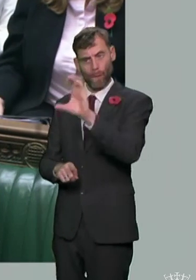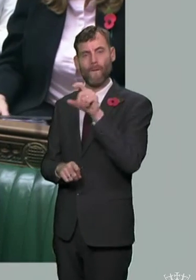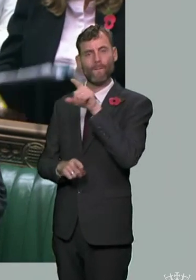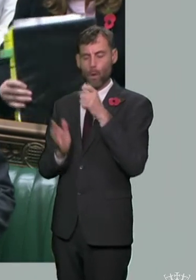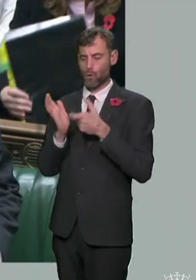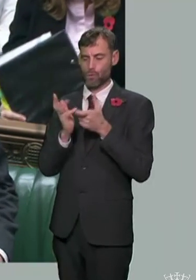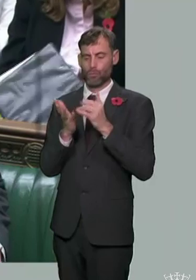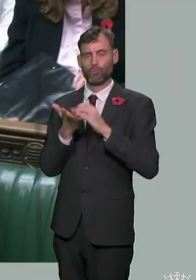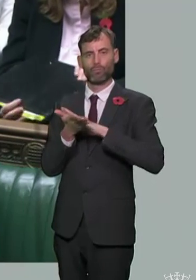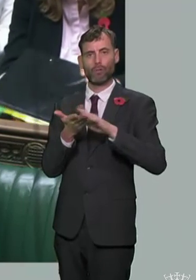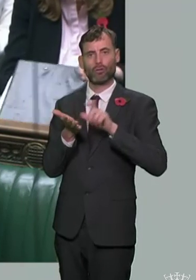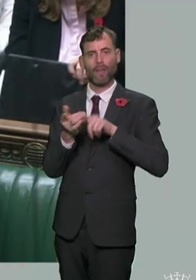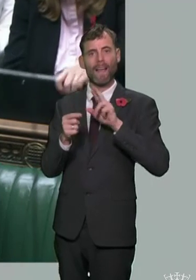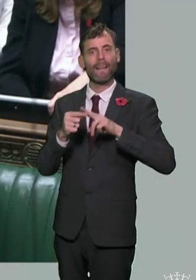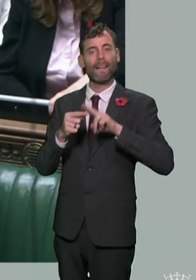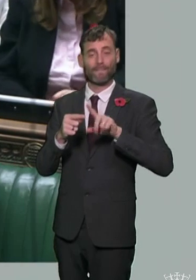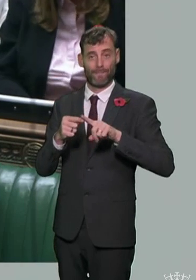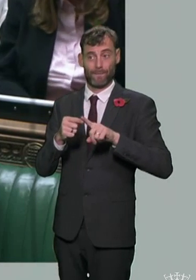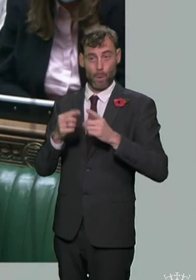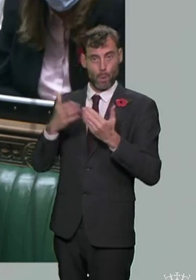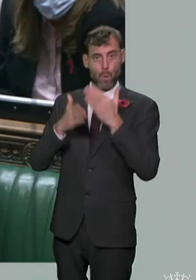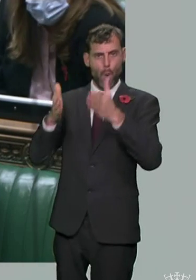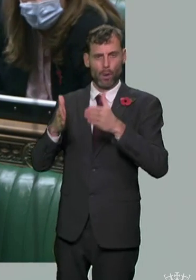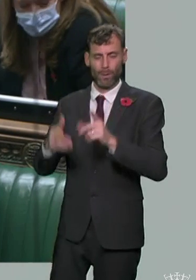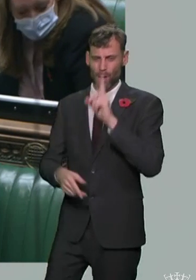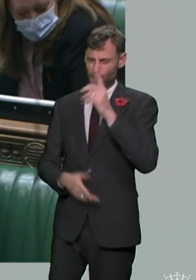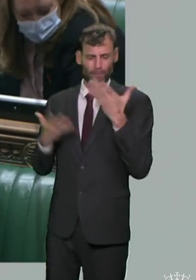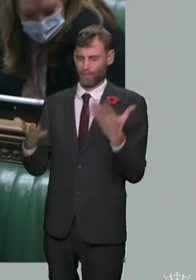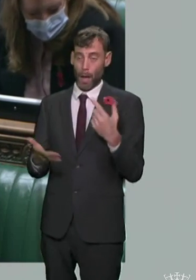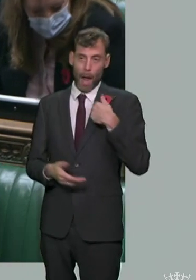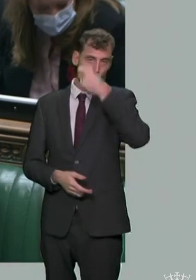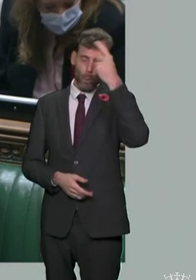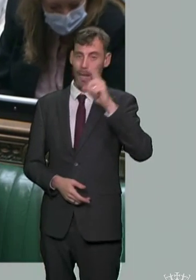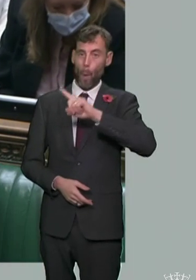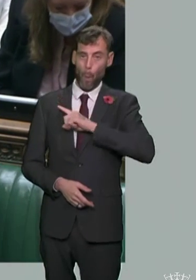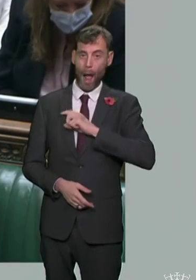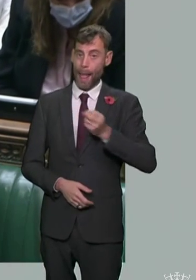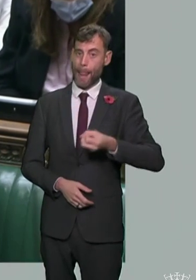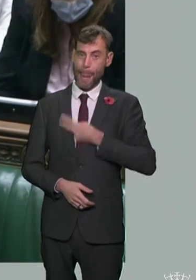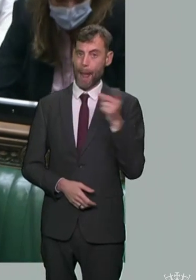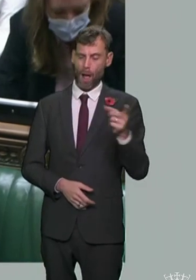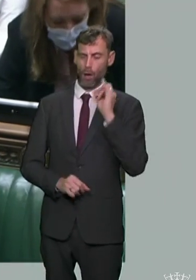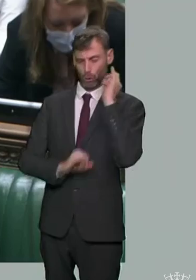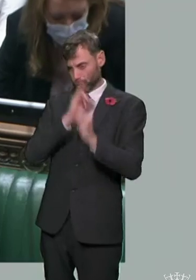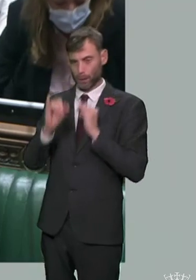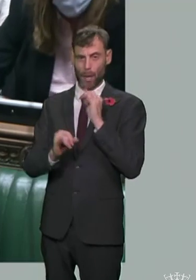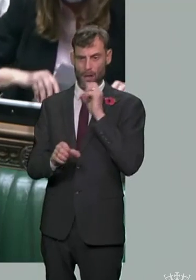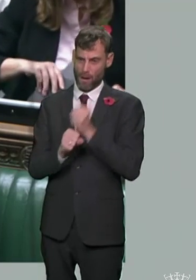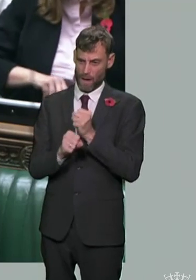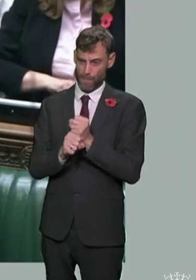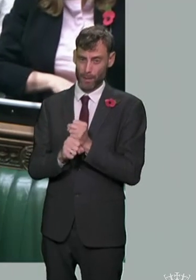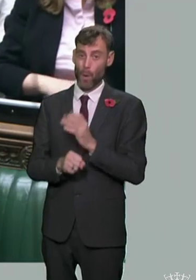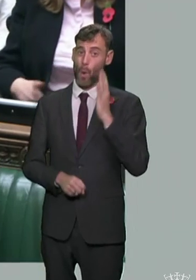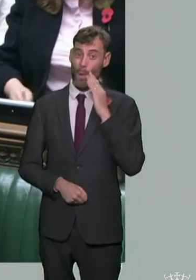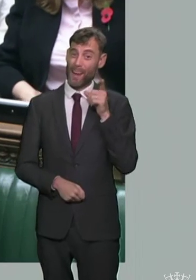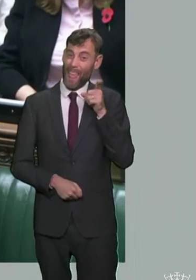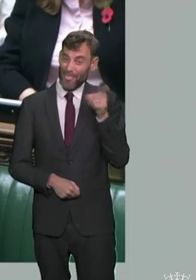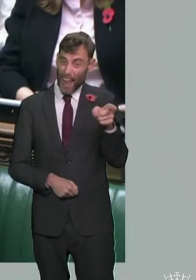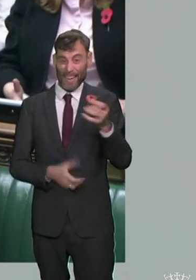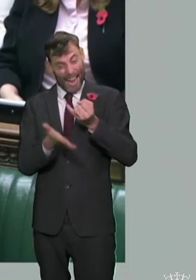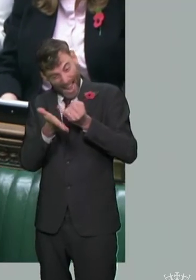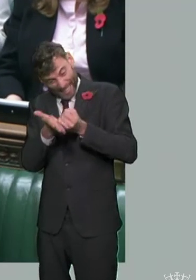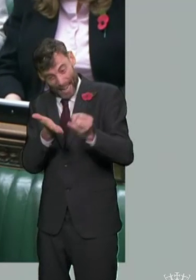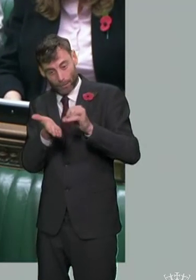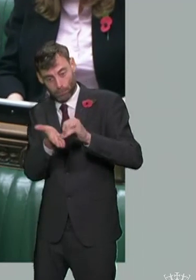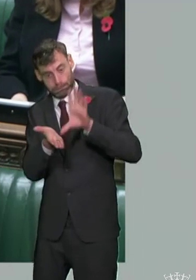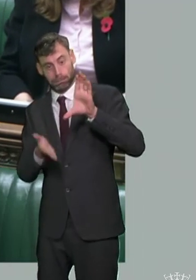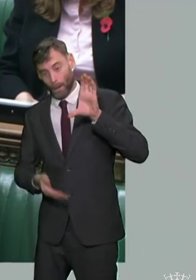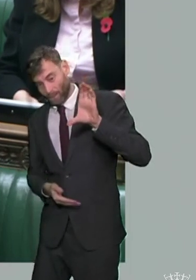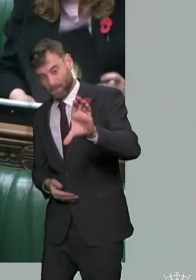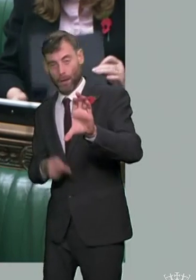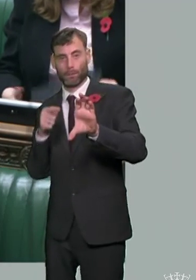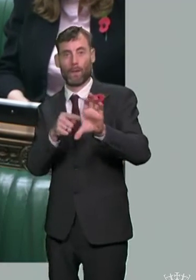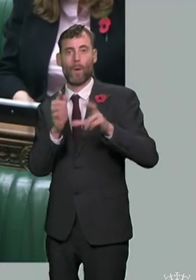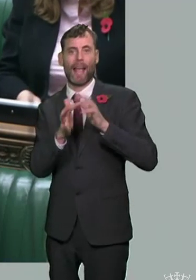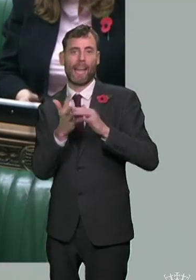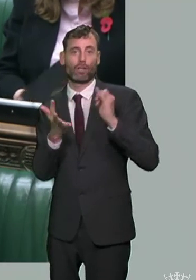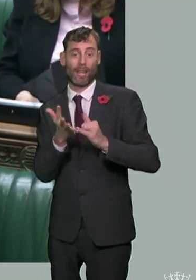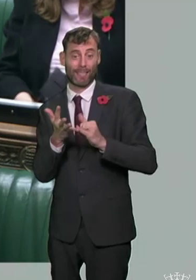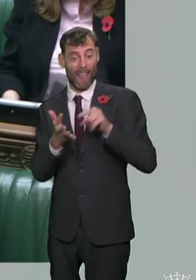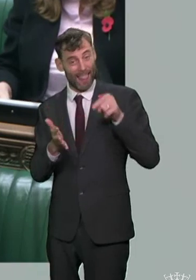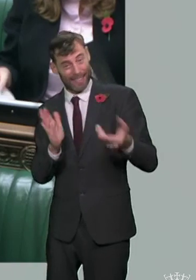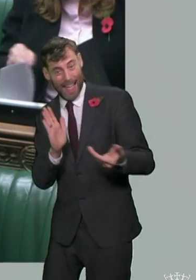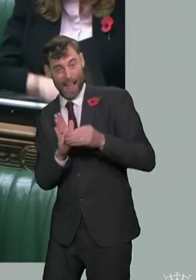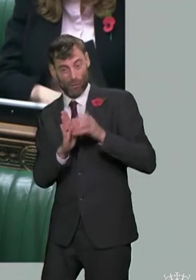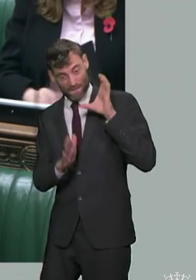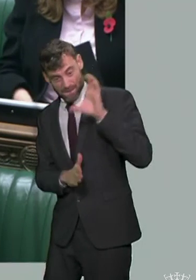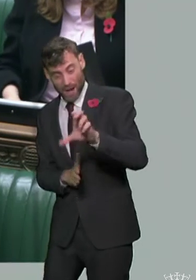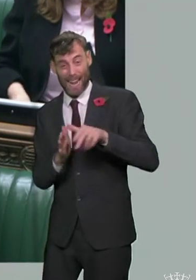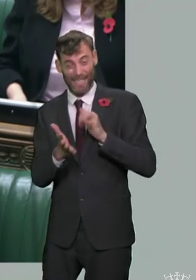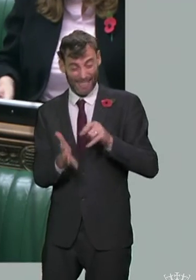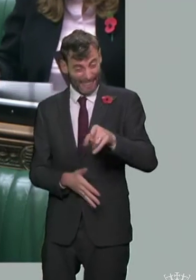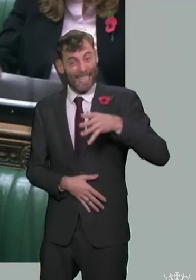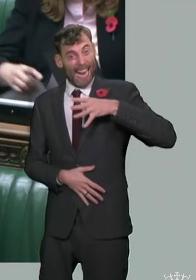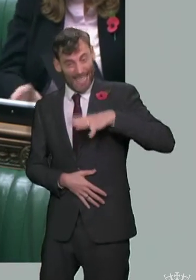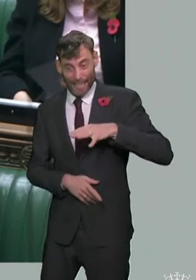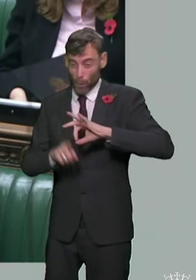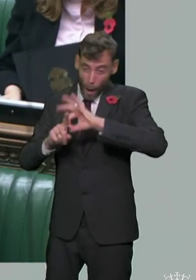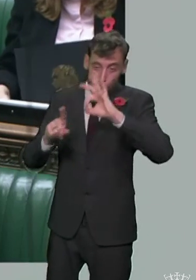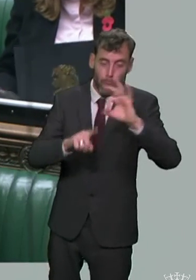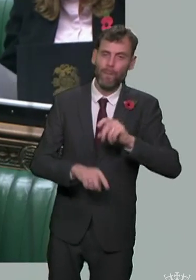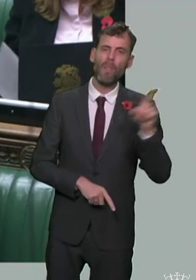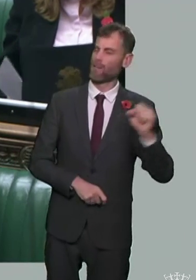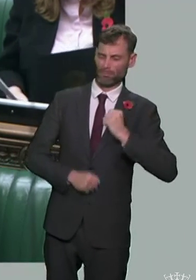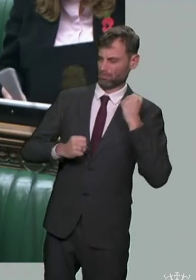How incredible that Labour Members continue to catcall and attack the Government when they voted against the tax rising measures that are necessary to fund our NHS! They are completely inconsistent.